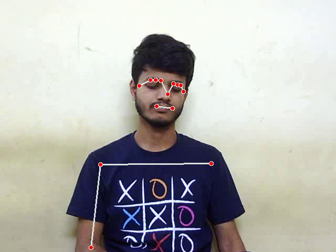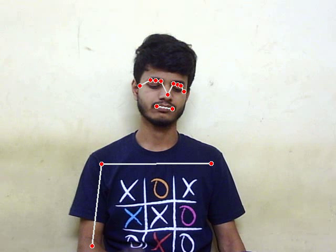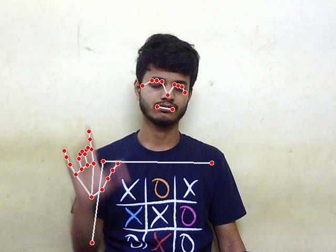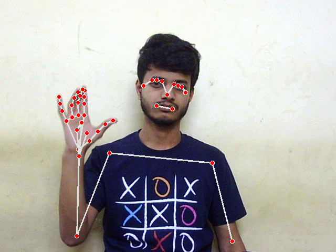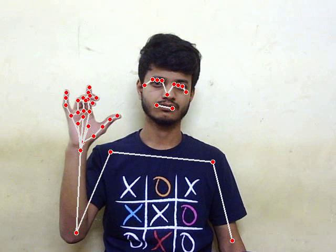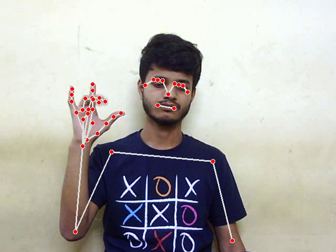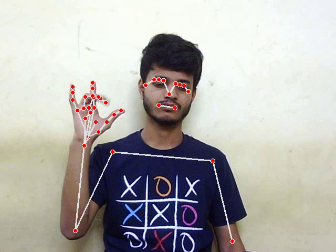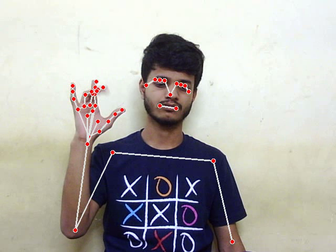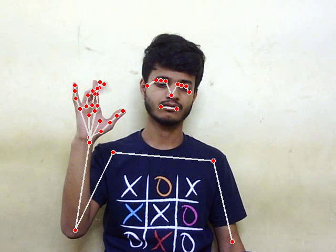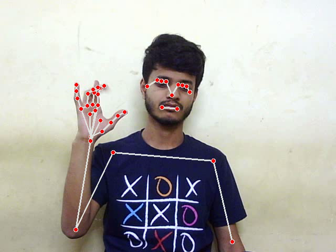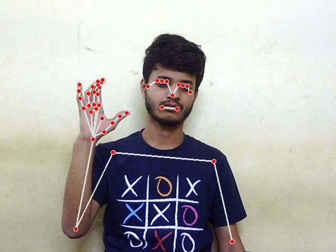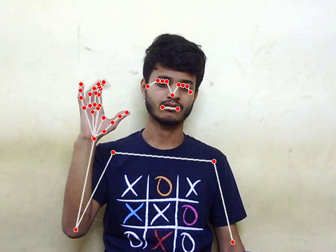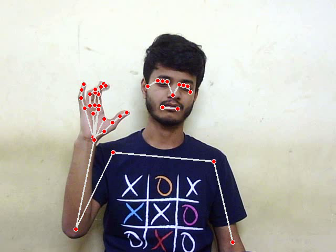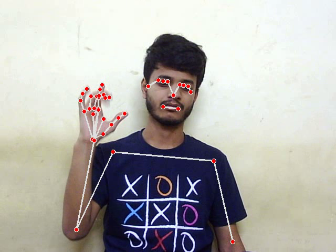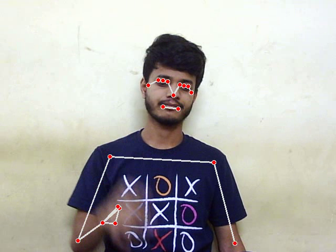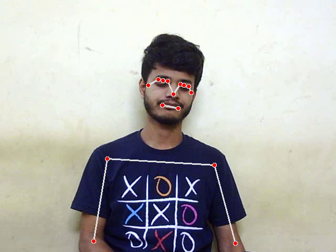why